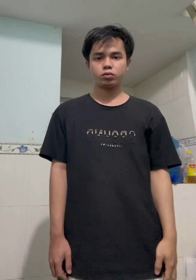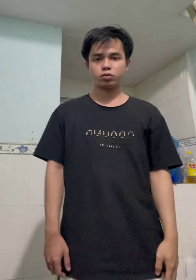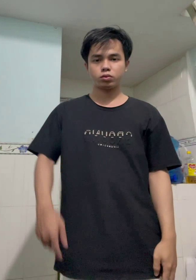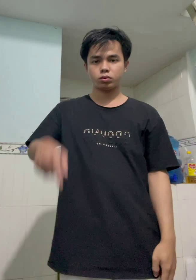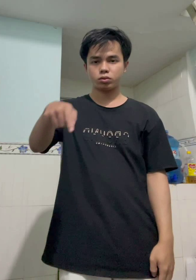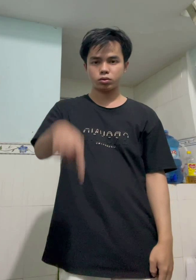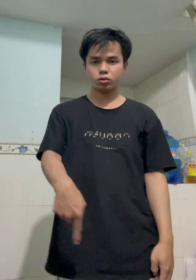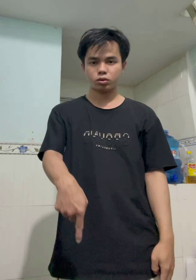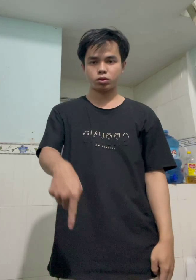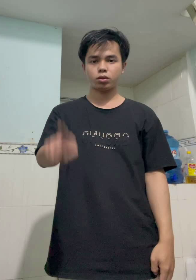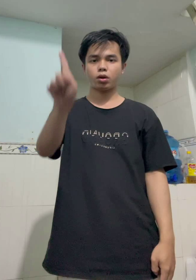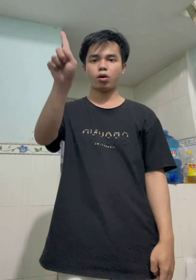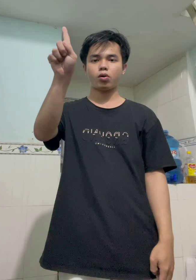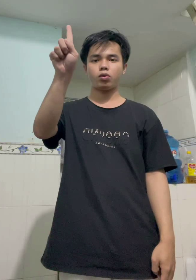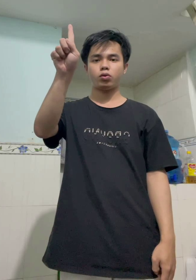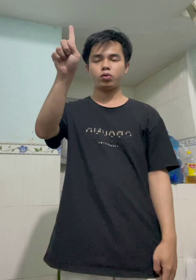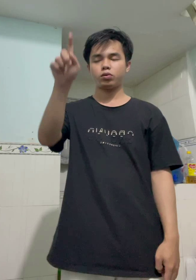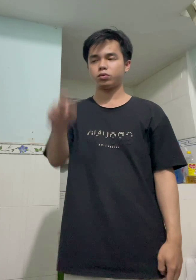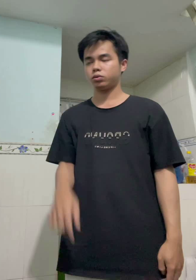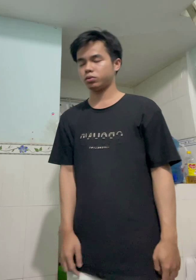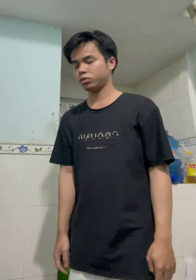di dau